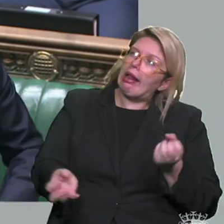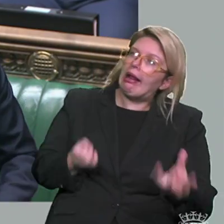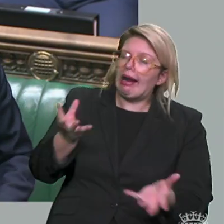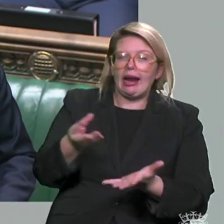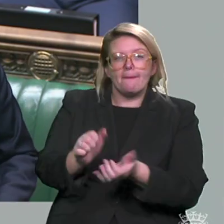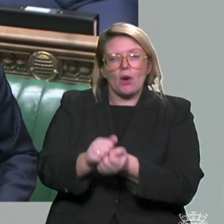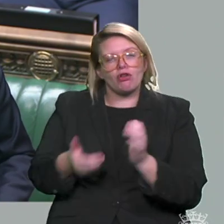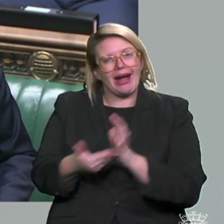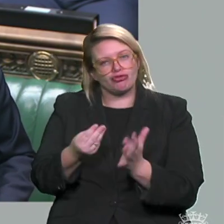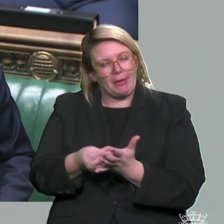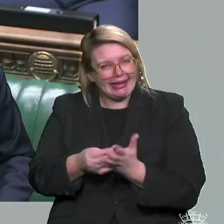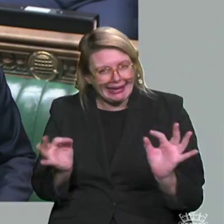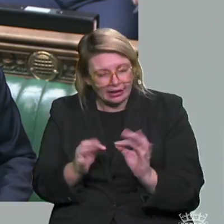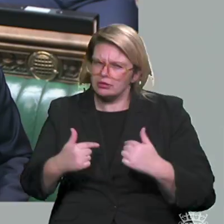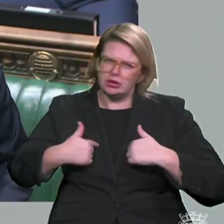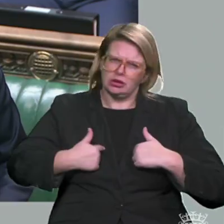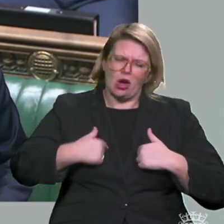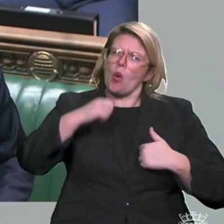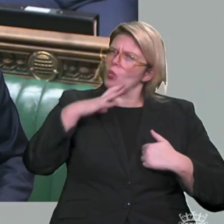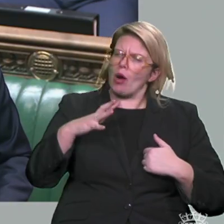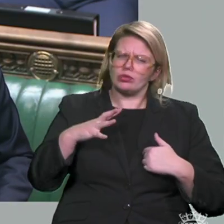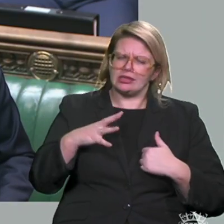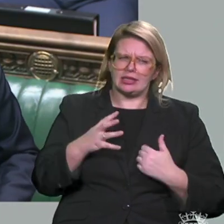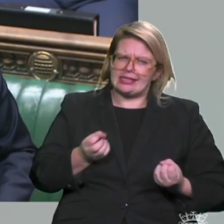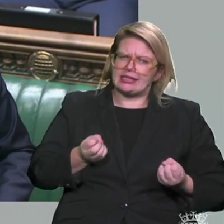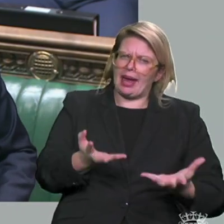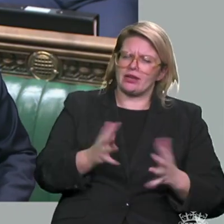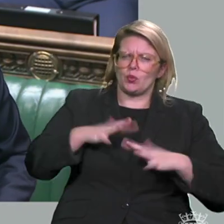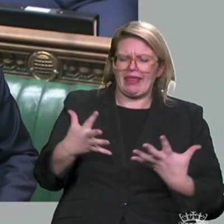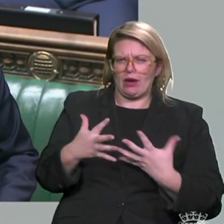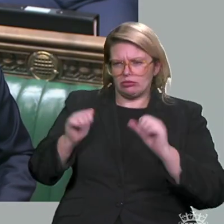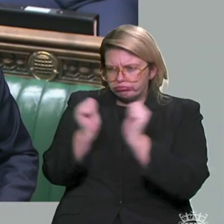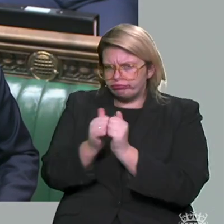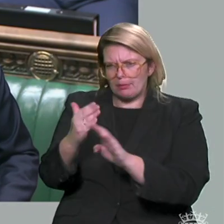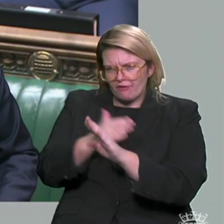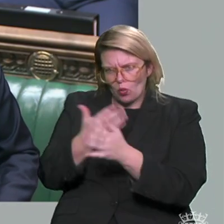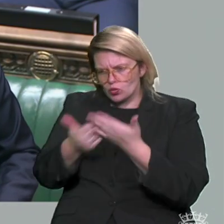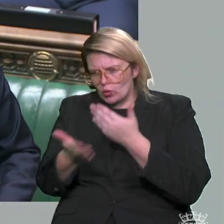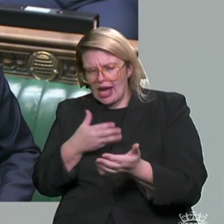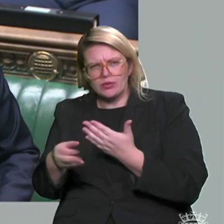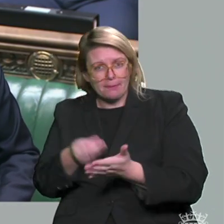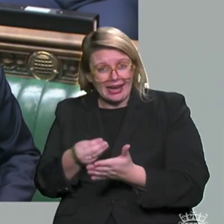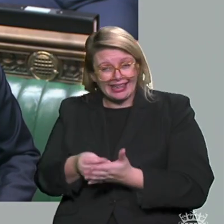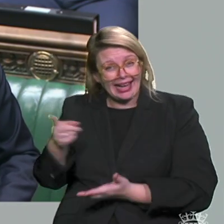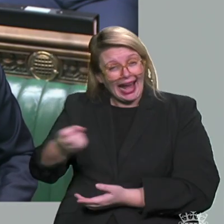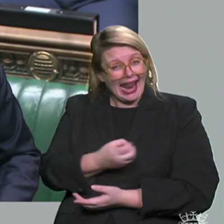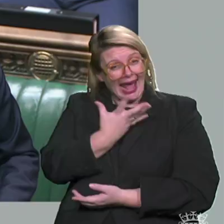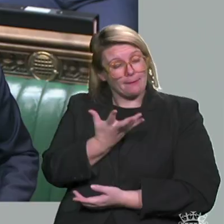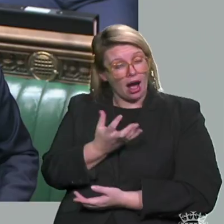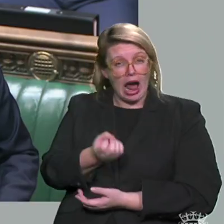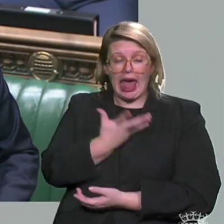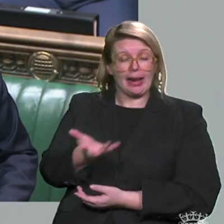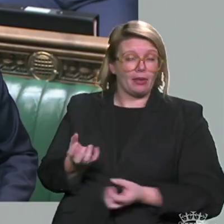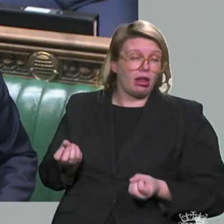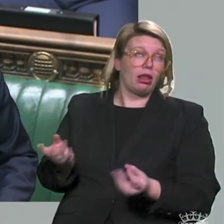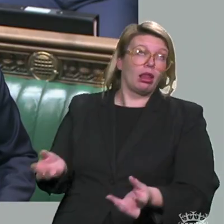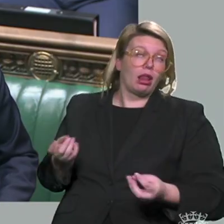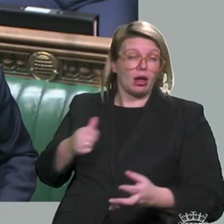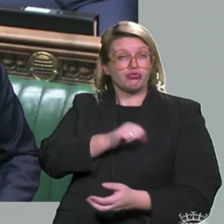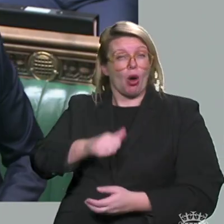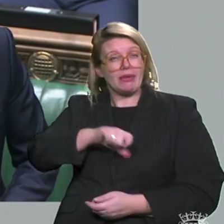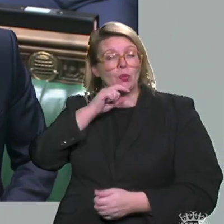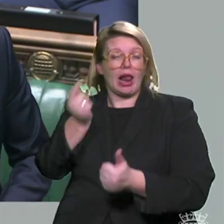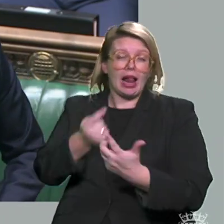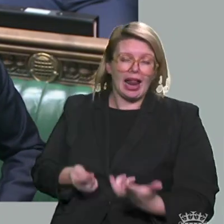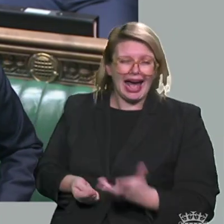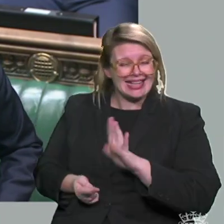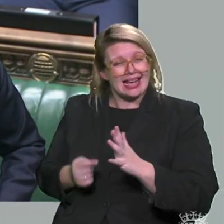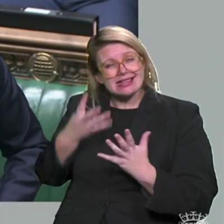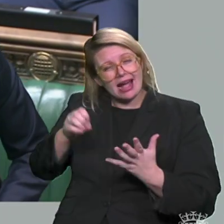She is absolutely right about no unfunded spending commitments, unlike the Labour party, as she says, which at the last count has made £90 billion of unfunded spending commitments.